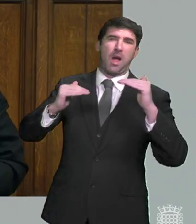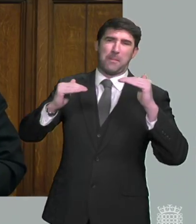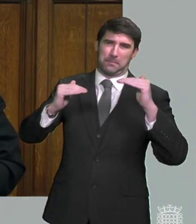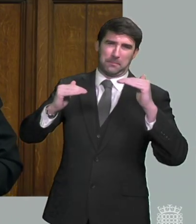Yesterday, the company